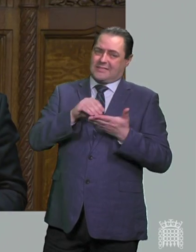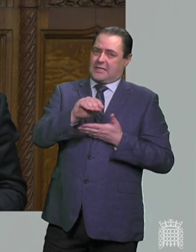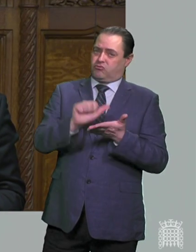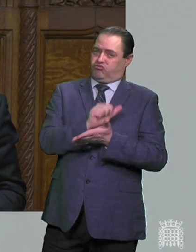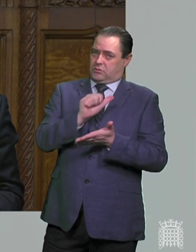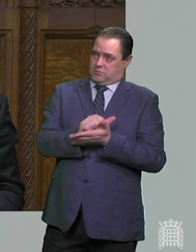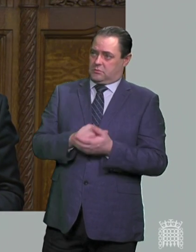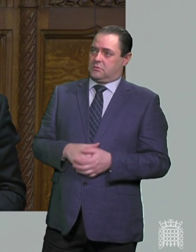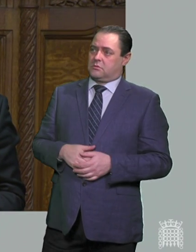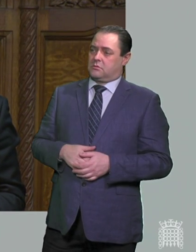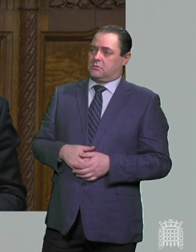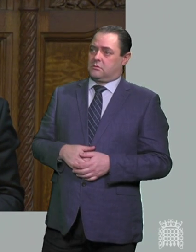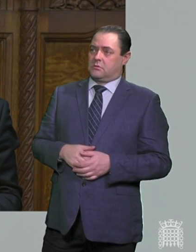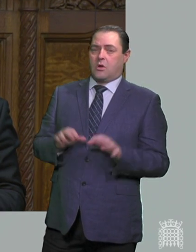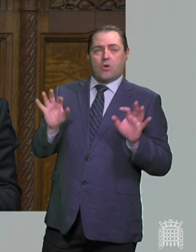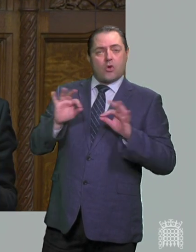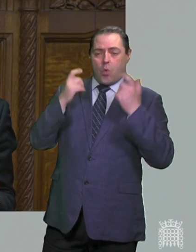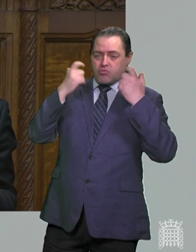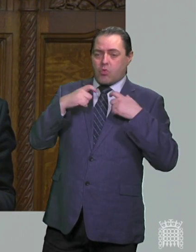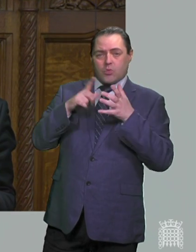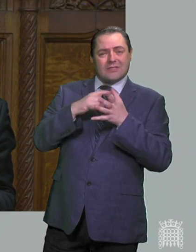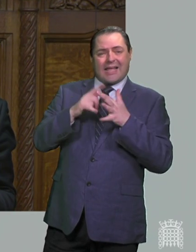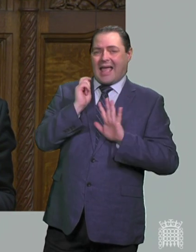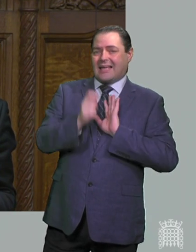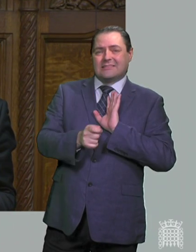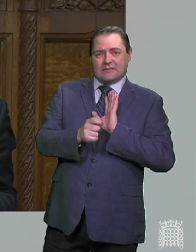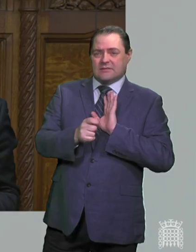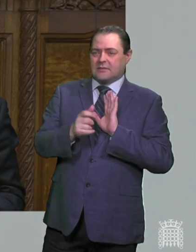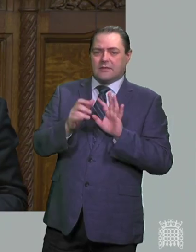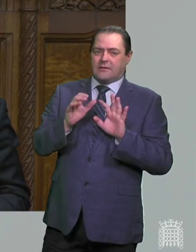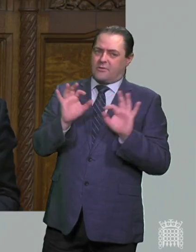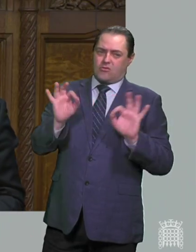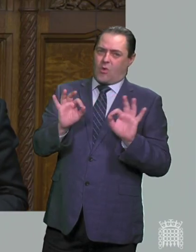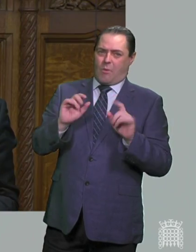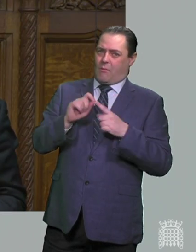In the absence of court cases, it is in no one’s interest to litigate.